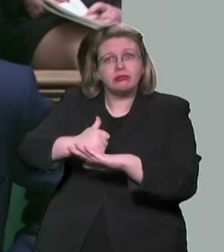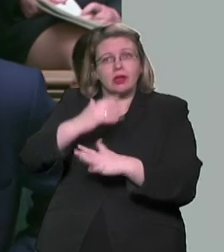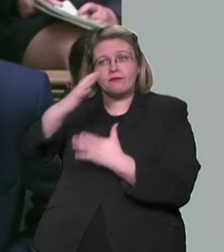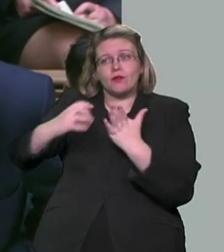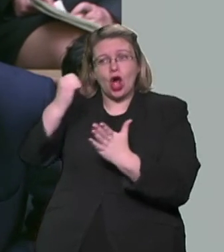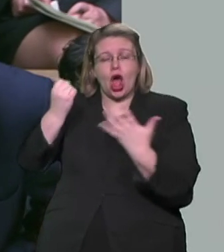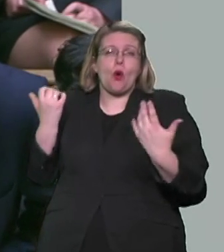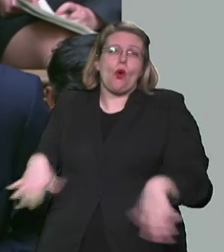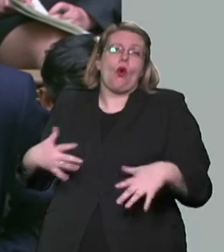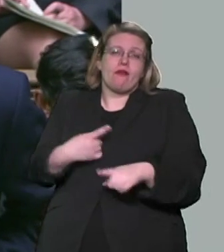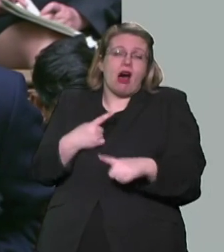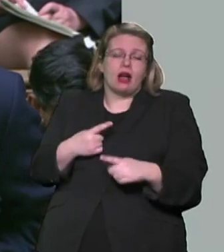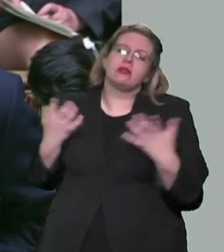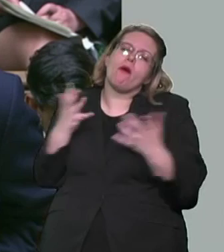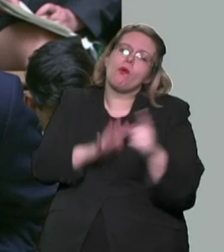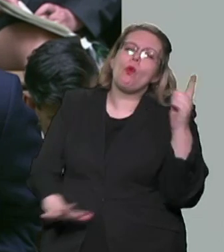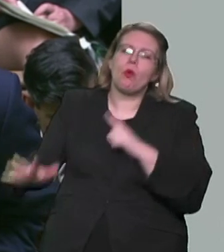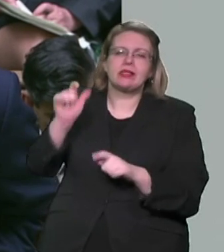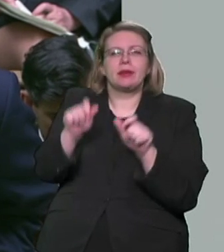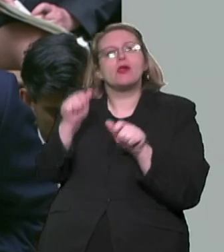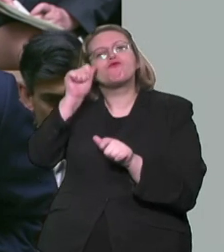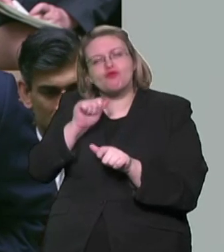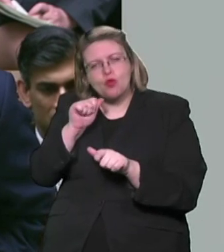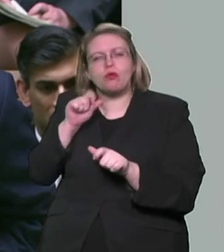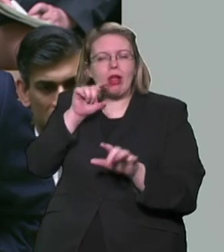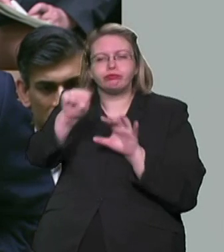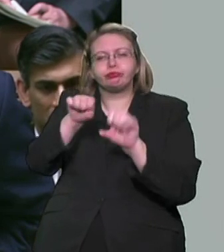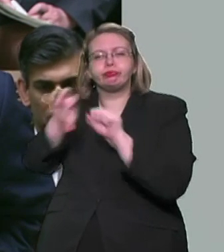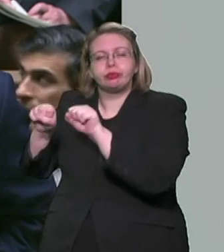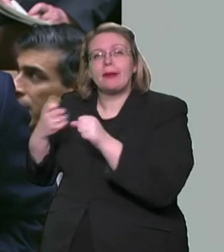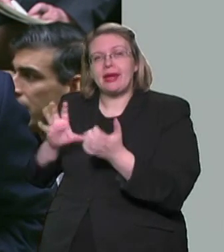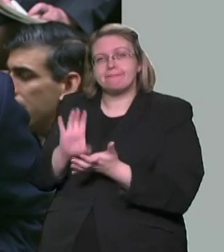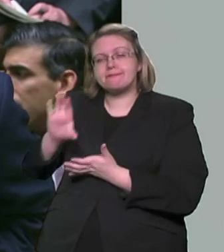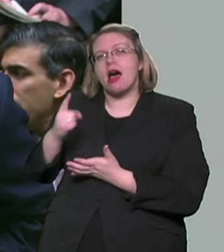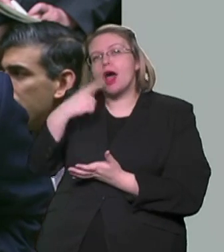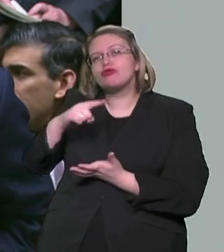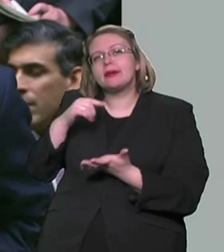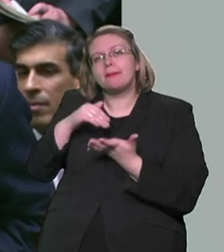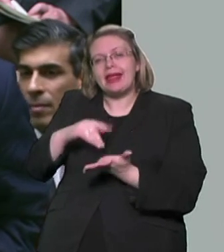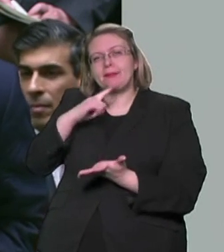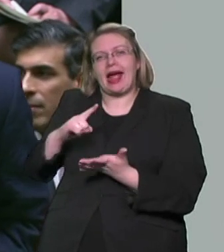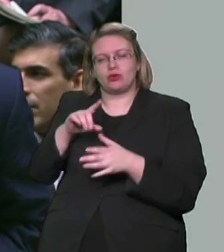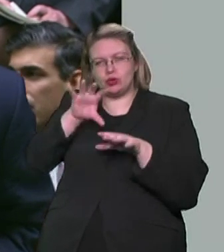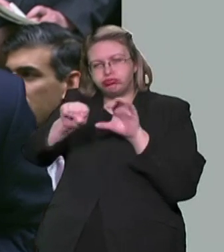And yes, fraudsters will be hunted down: we have put another £100 million into tracking down fraud in this country.